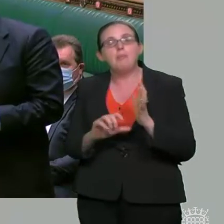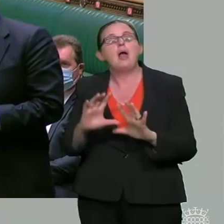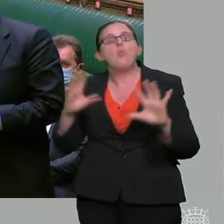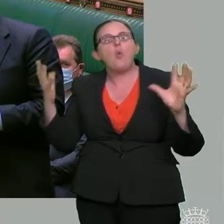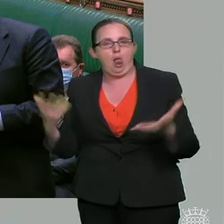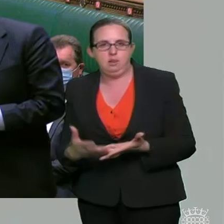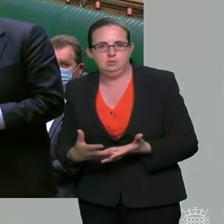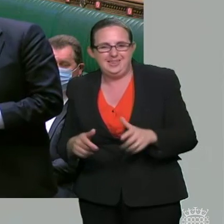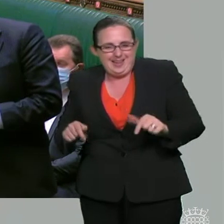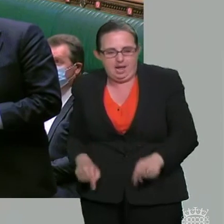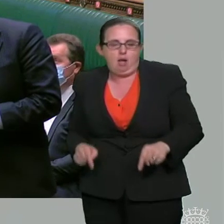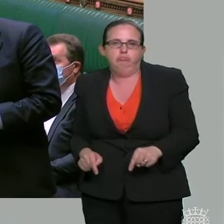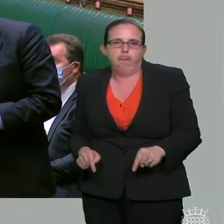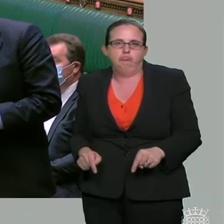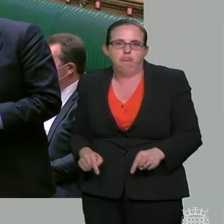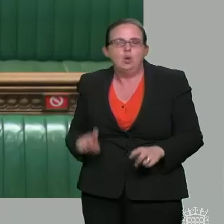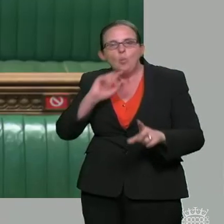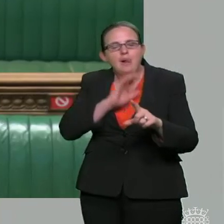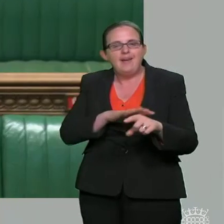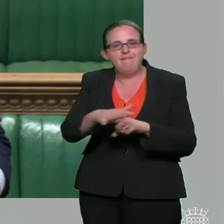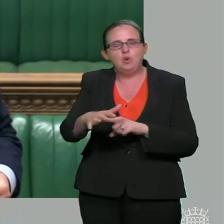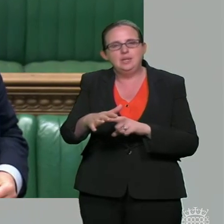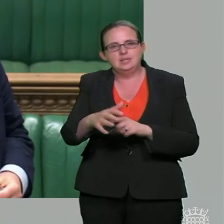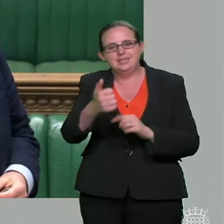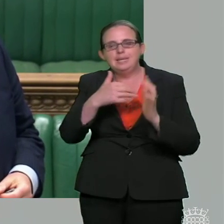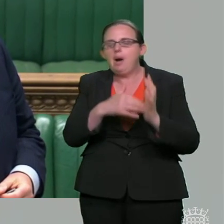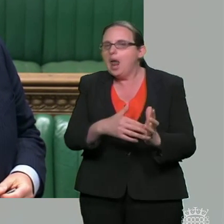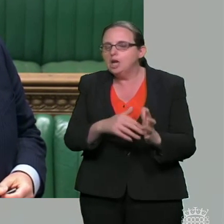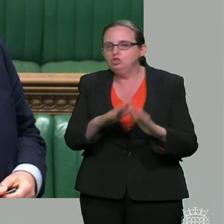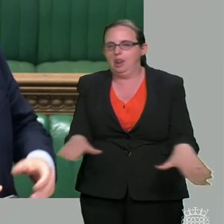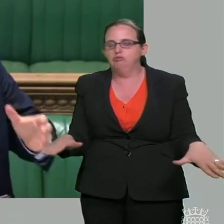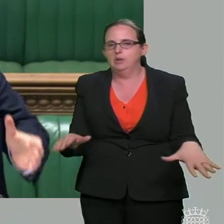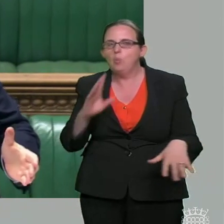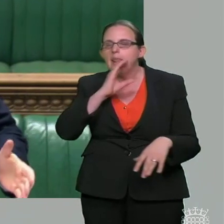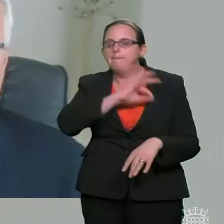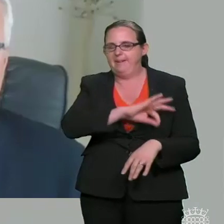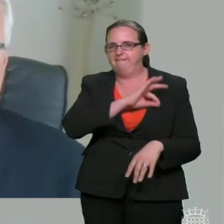That will make a huge difference to young people in Wansbeck and across the country.